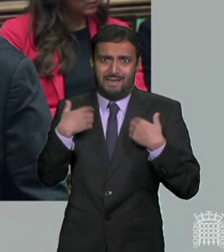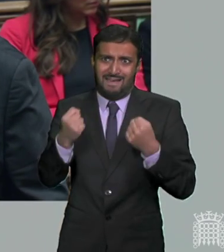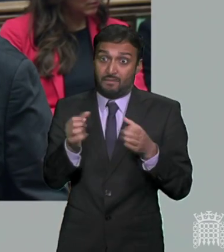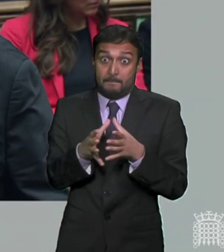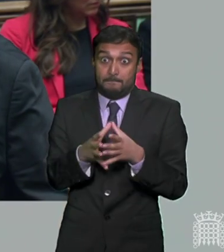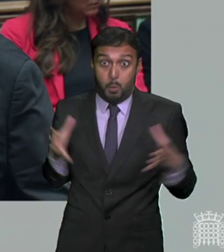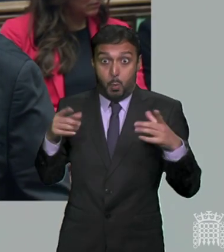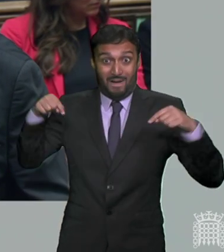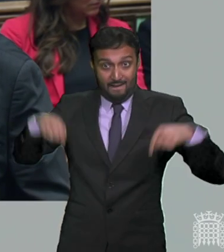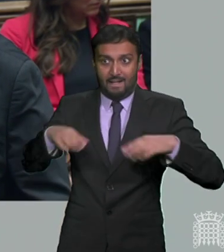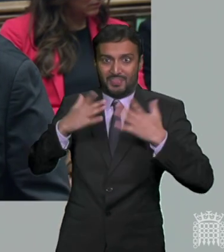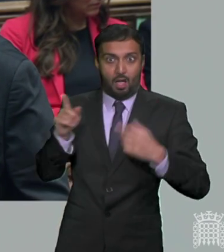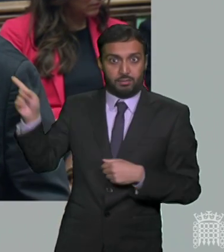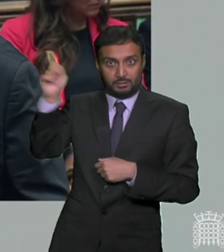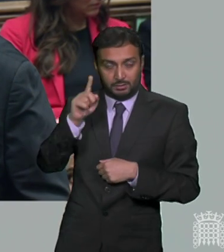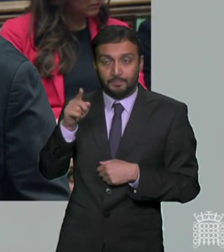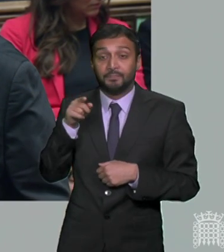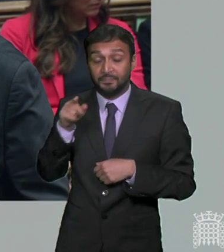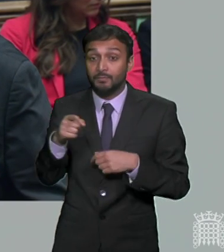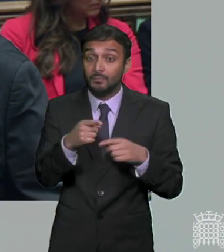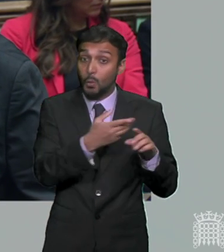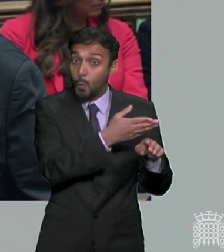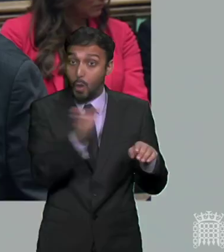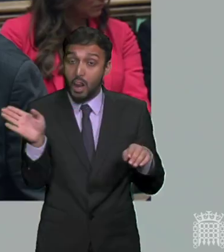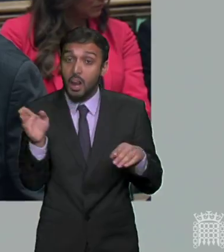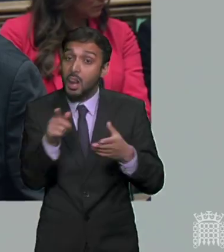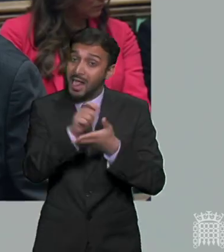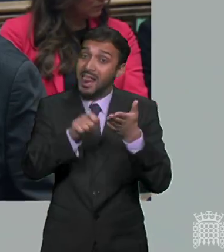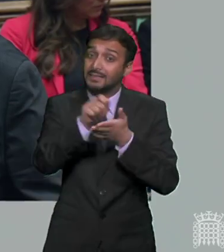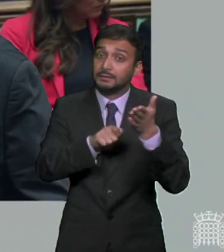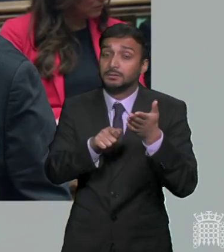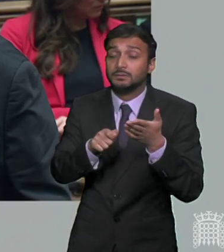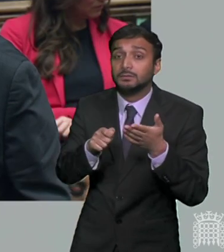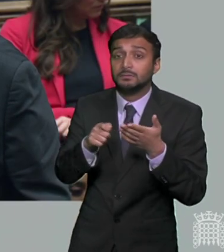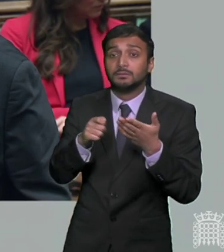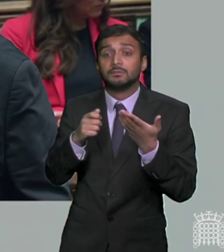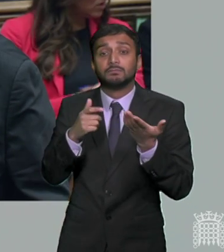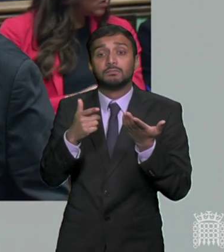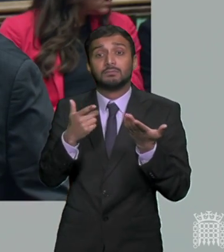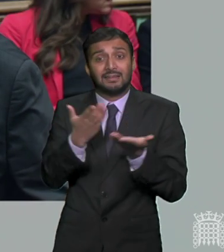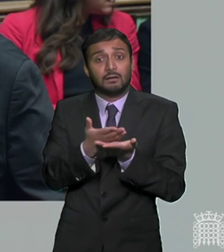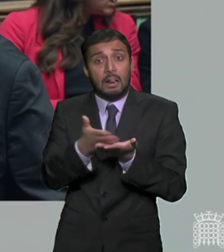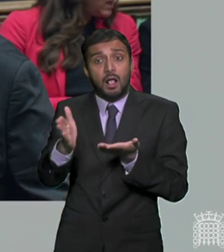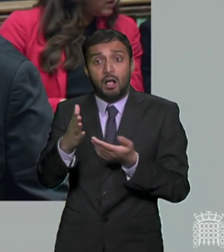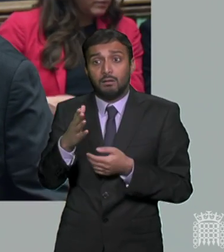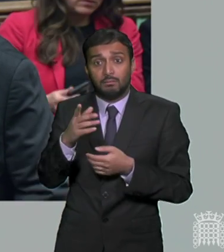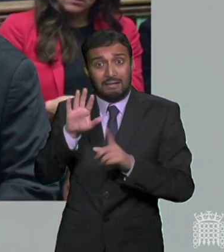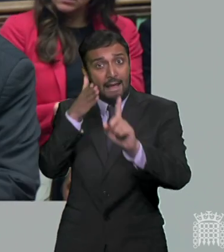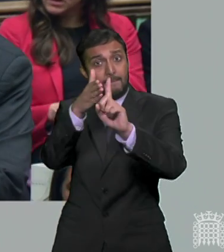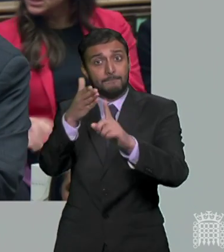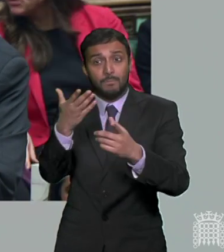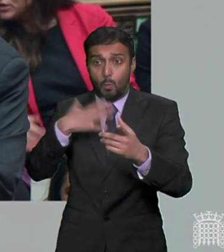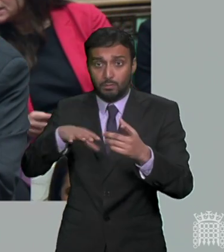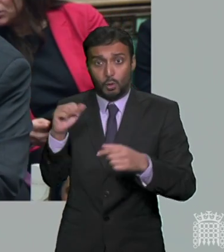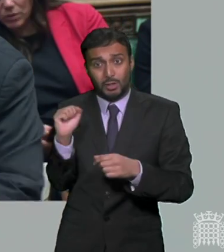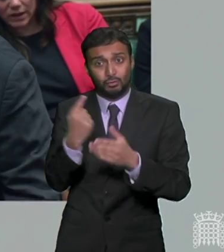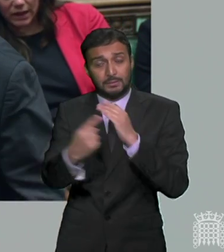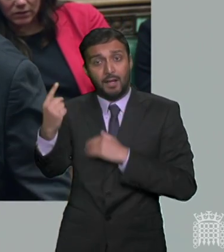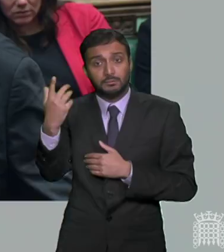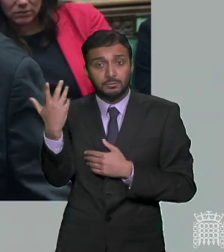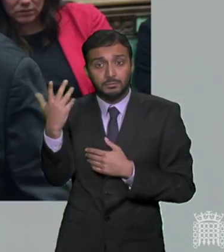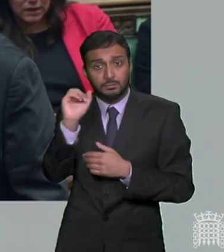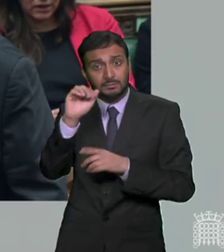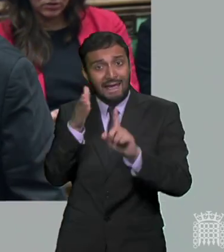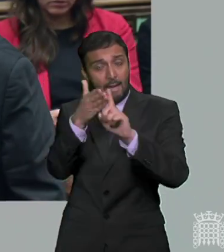Every one of those elected Members was elected on a manifesto and clear mandate for Scottish independence.